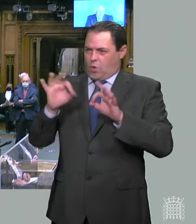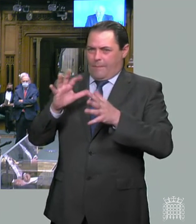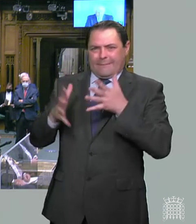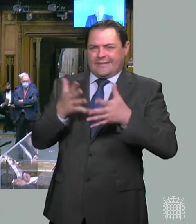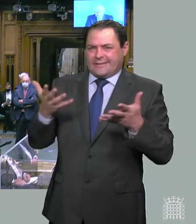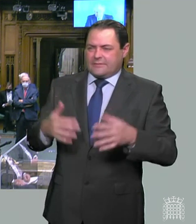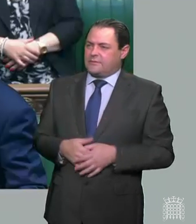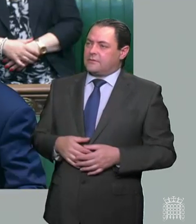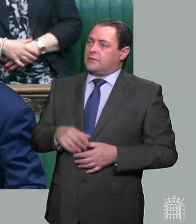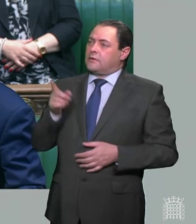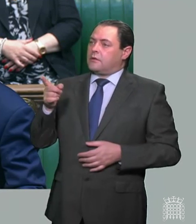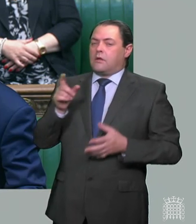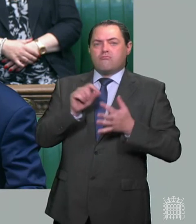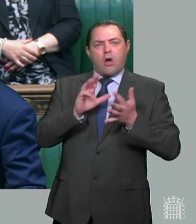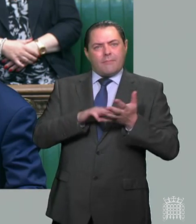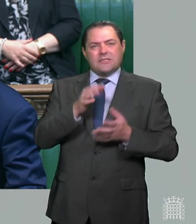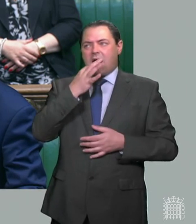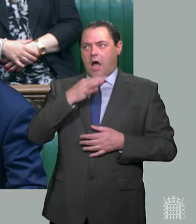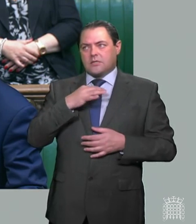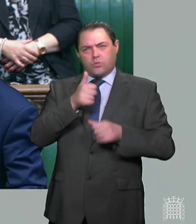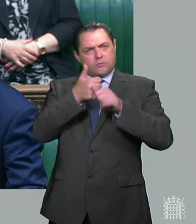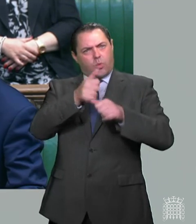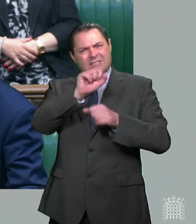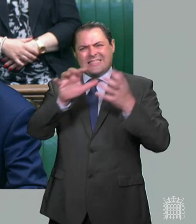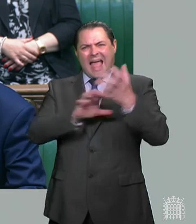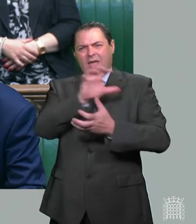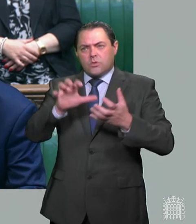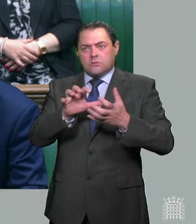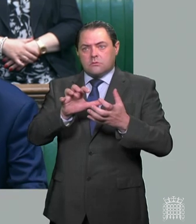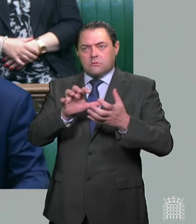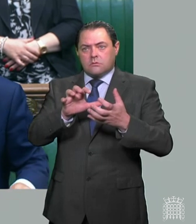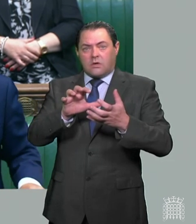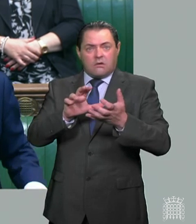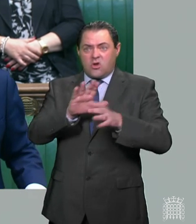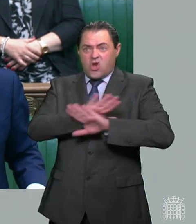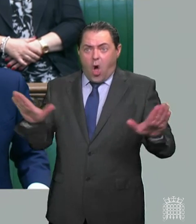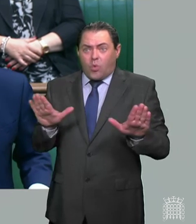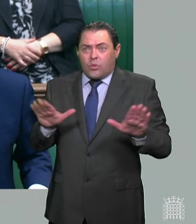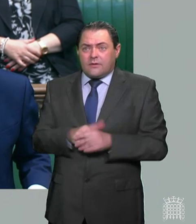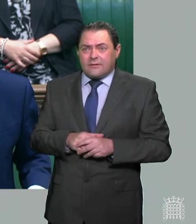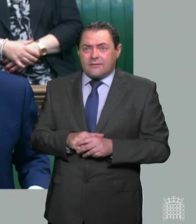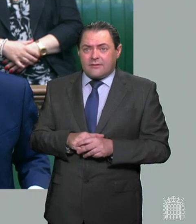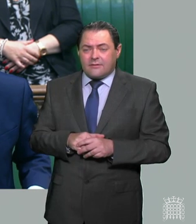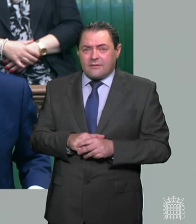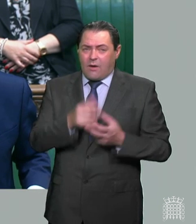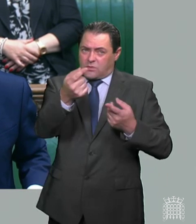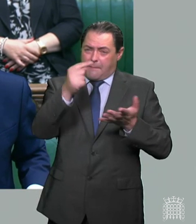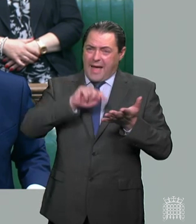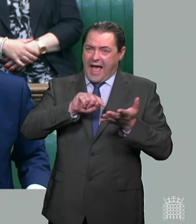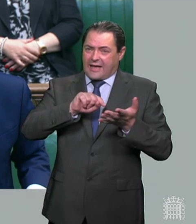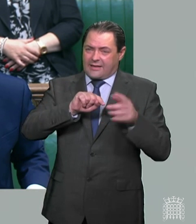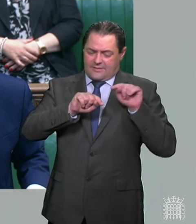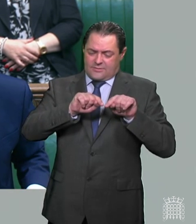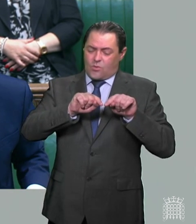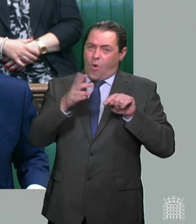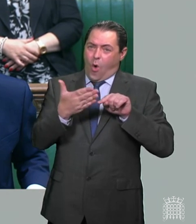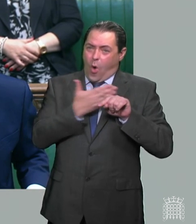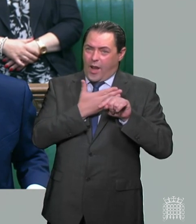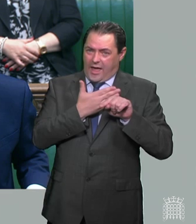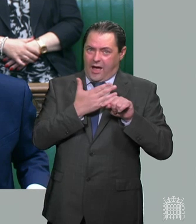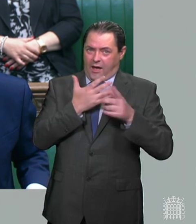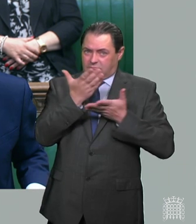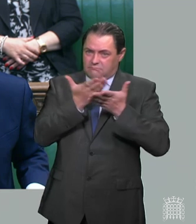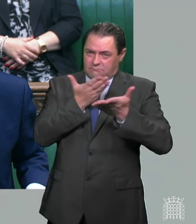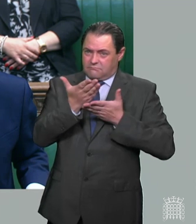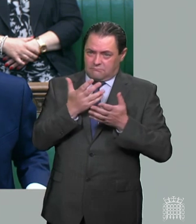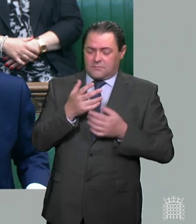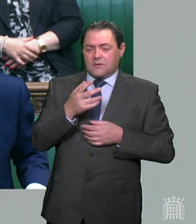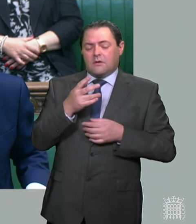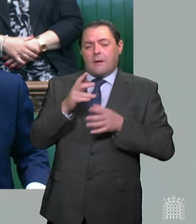The Prime Minister keeps asking me if I will support his chaos: no, and I want to bring the Prime Minister back to one of our earlier exchanges in this House.